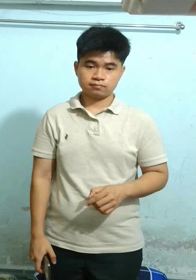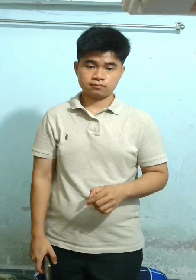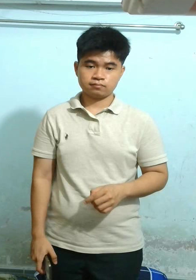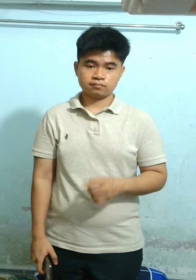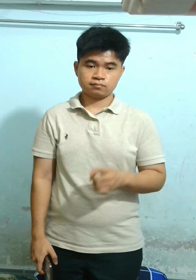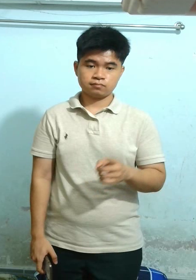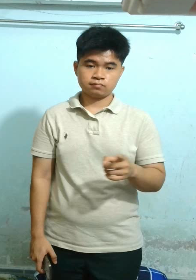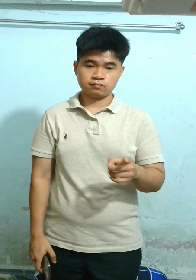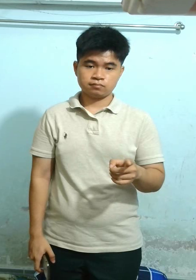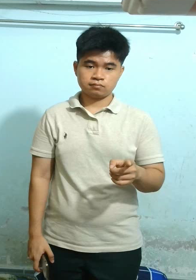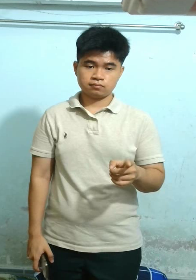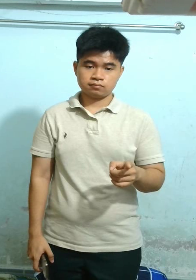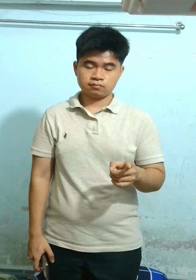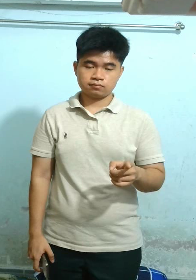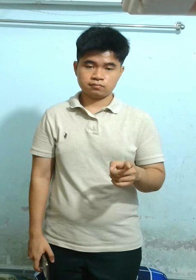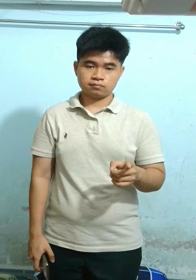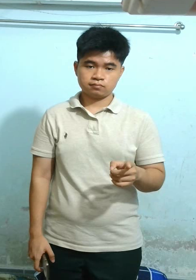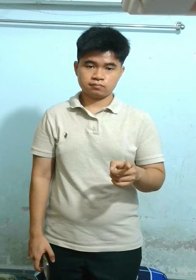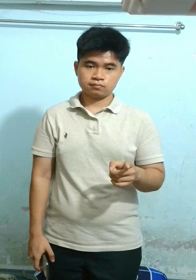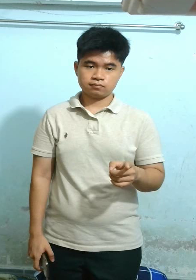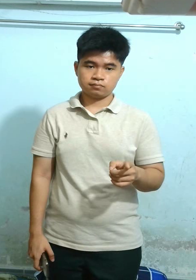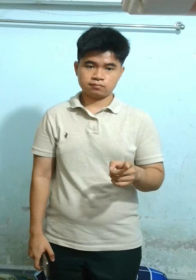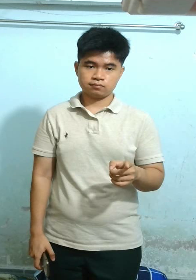ban